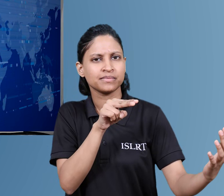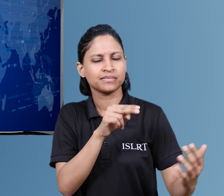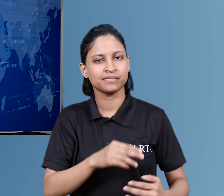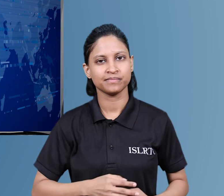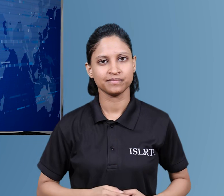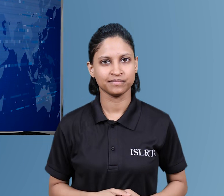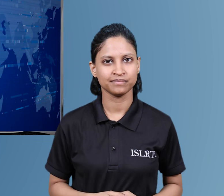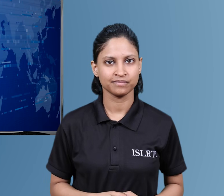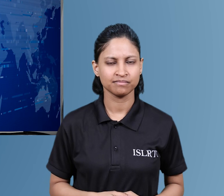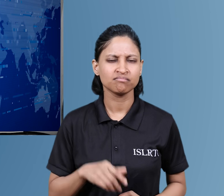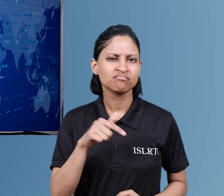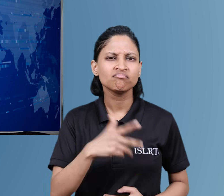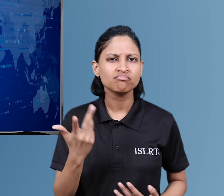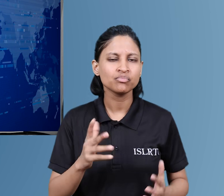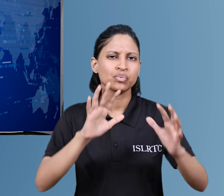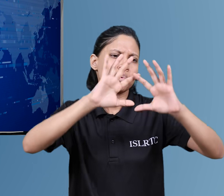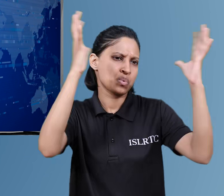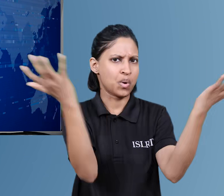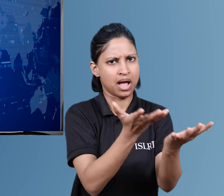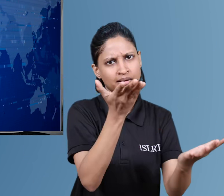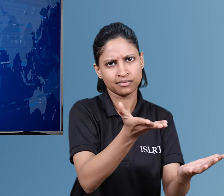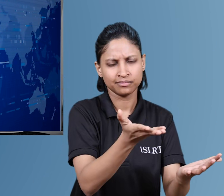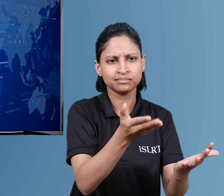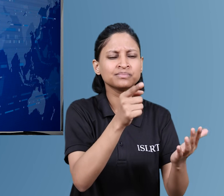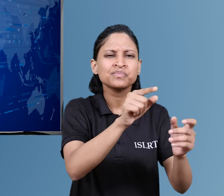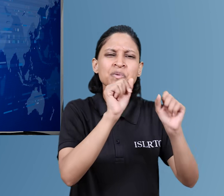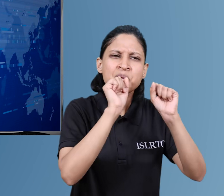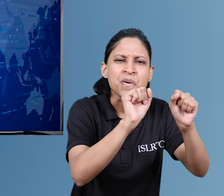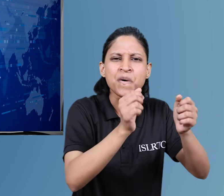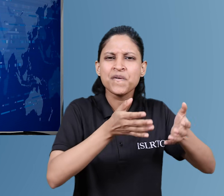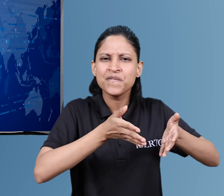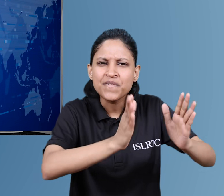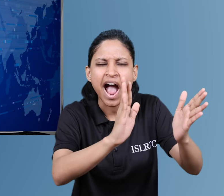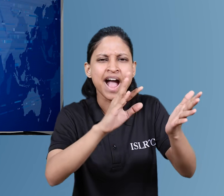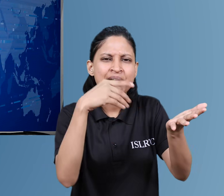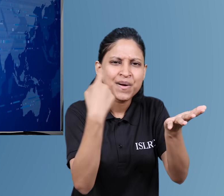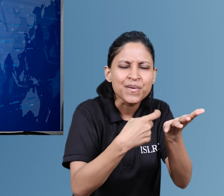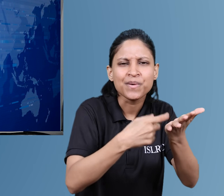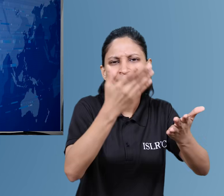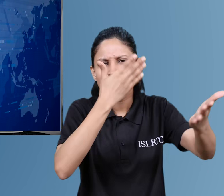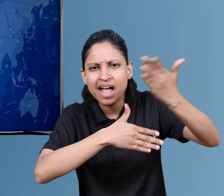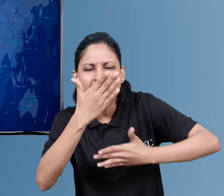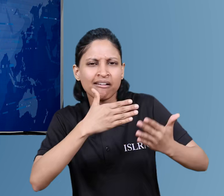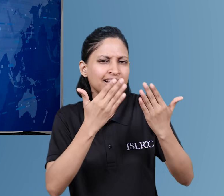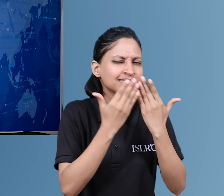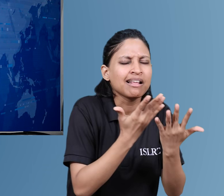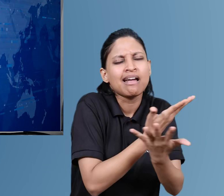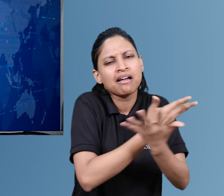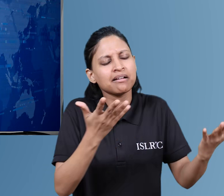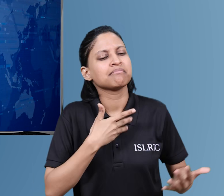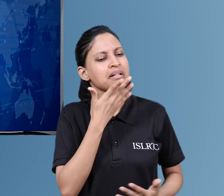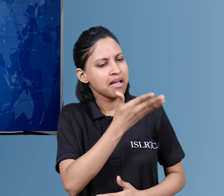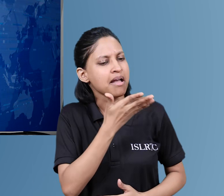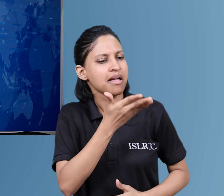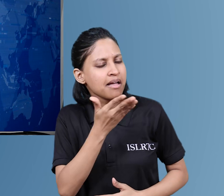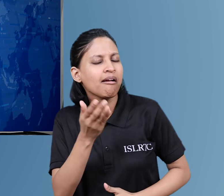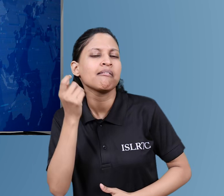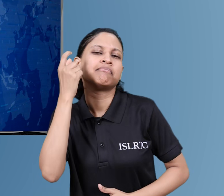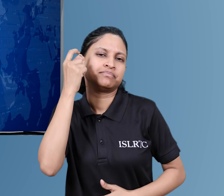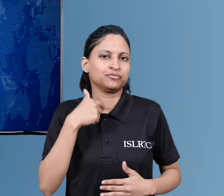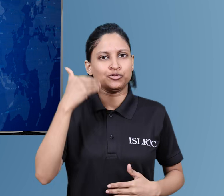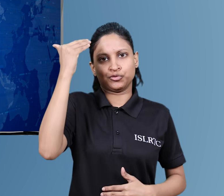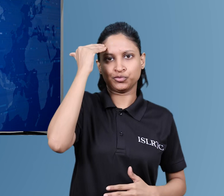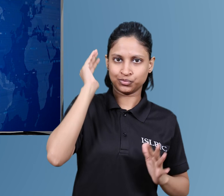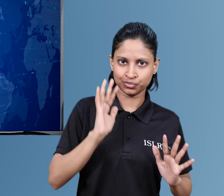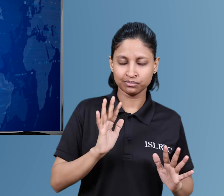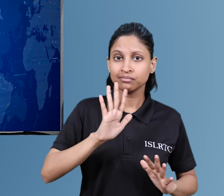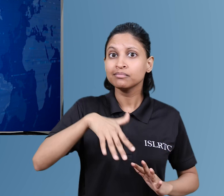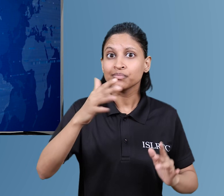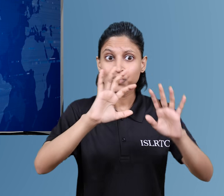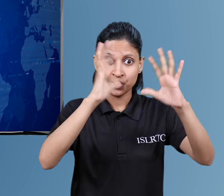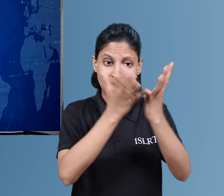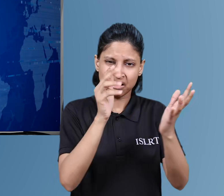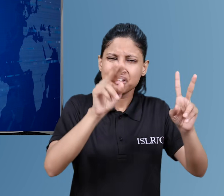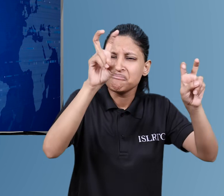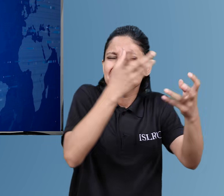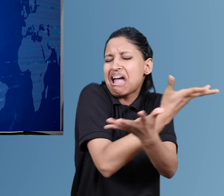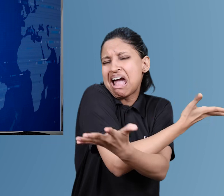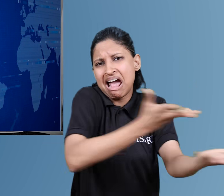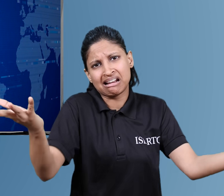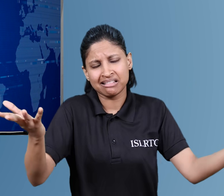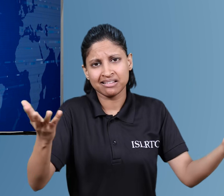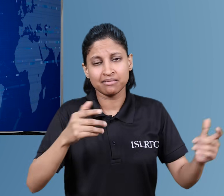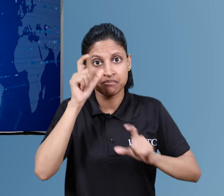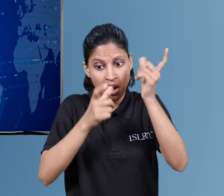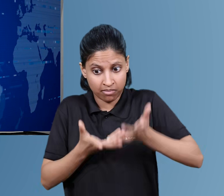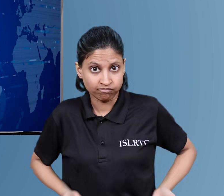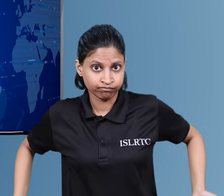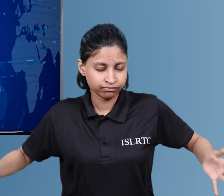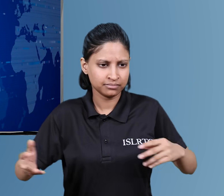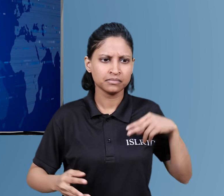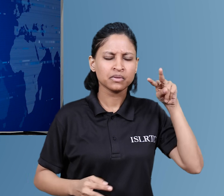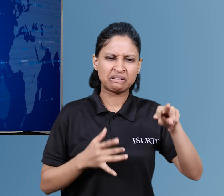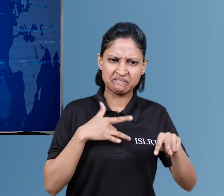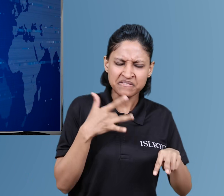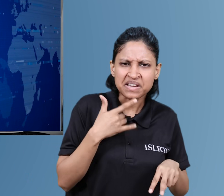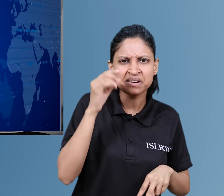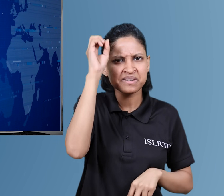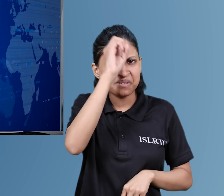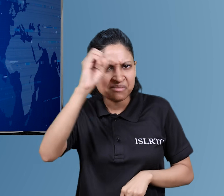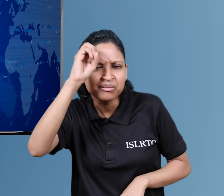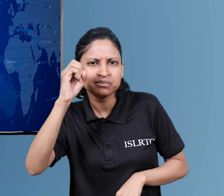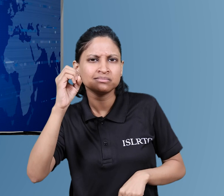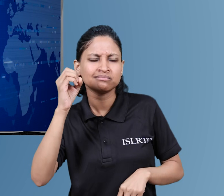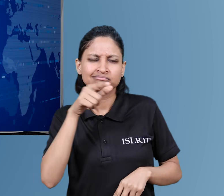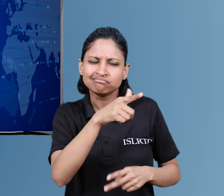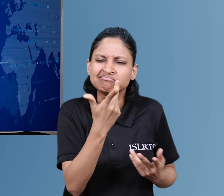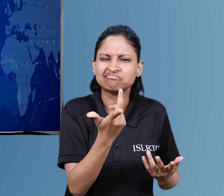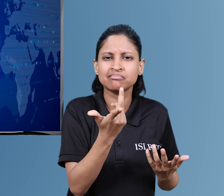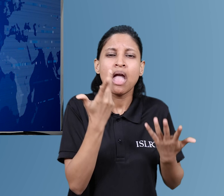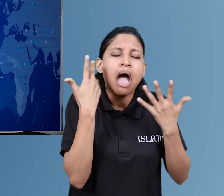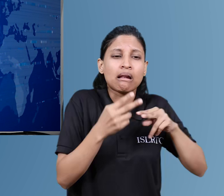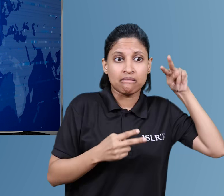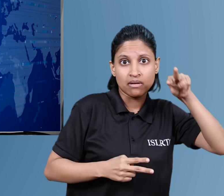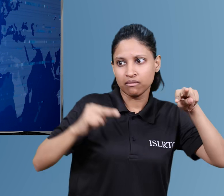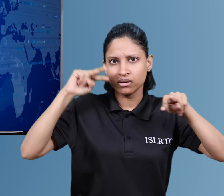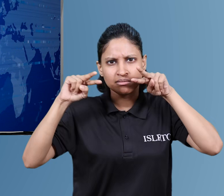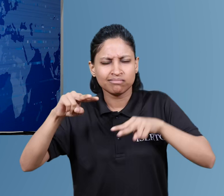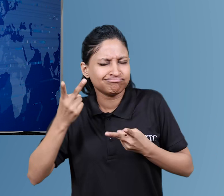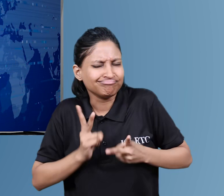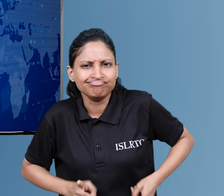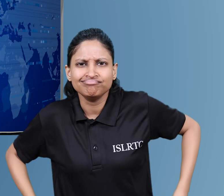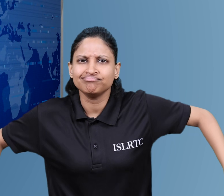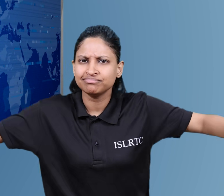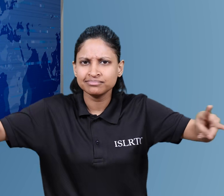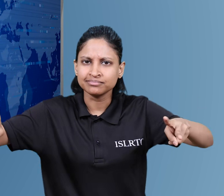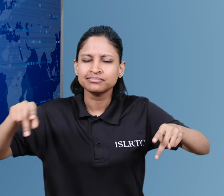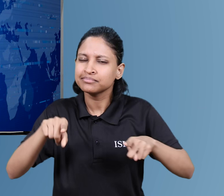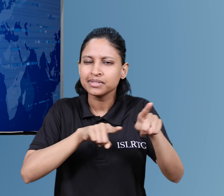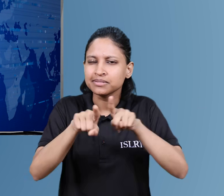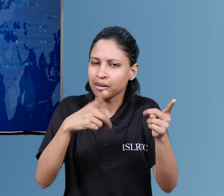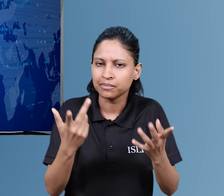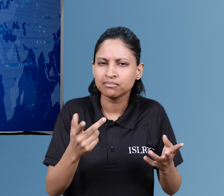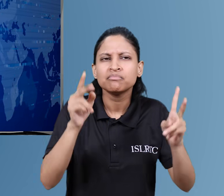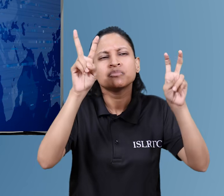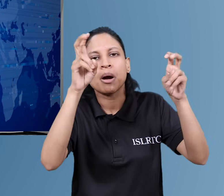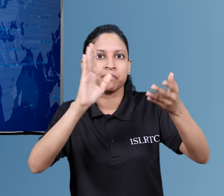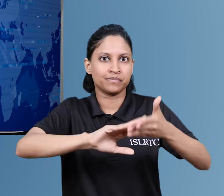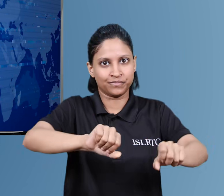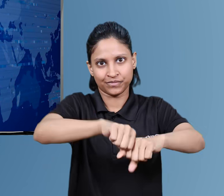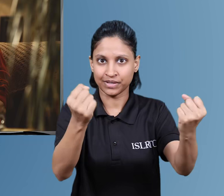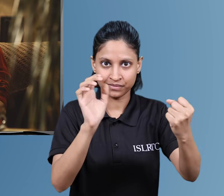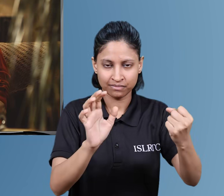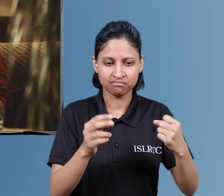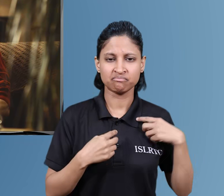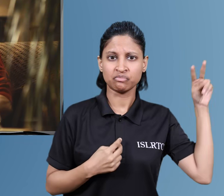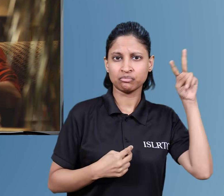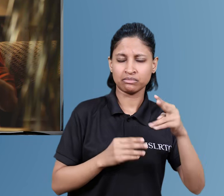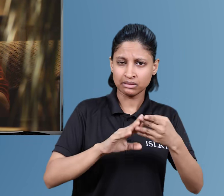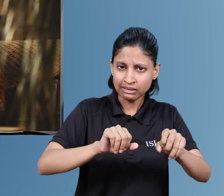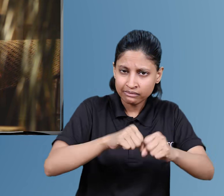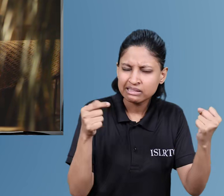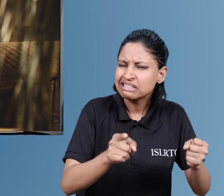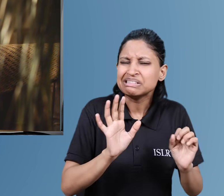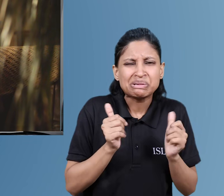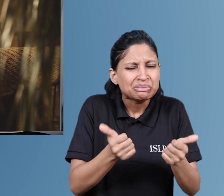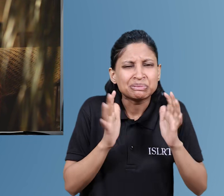Worldview A world view is the way a person sees and learns about the world, including its rules, teachings, education, and understanding. It encompasses their knowledge and personal opinions on various topics, which can differ from person to person. For example, with rising rates of divorce,